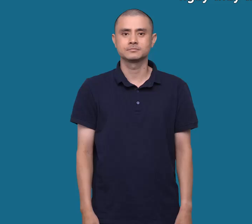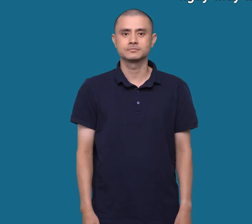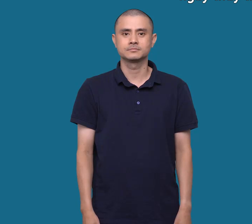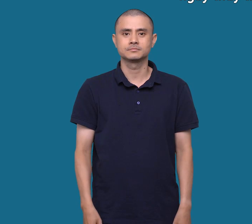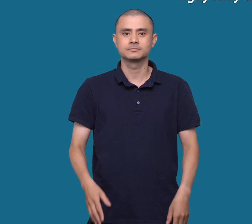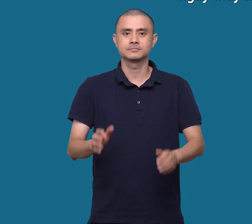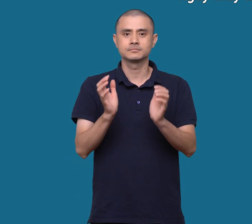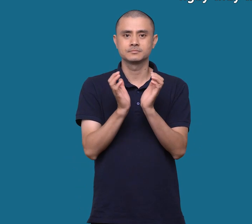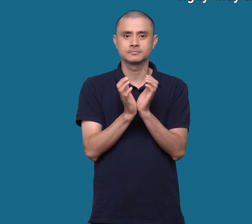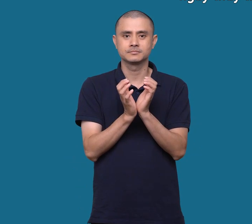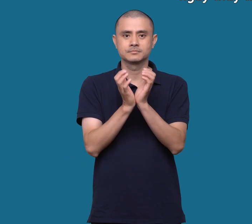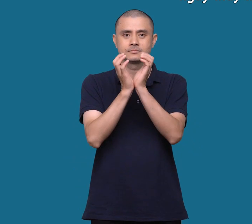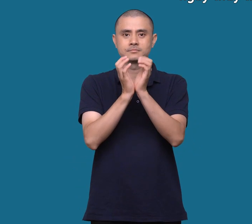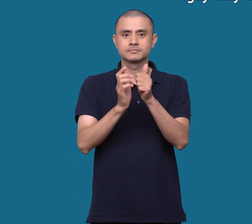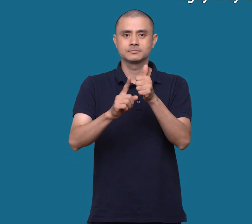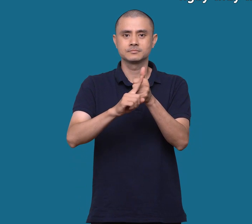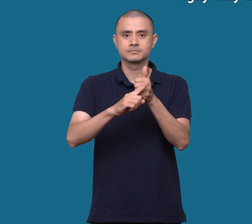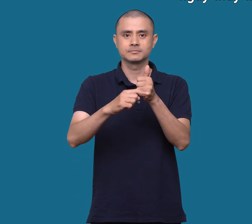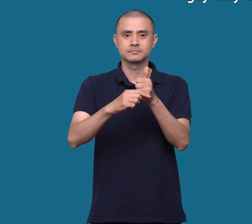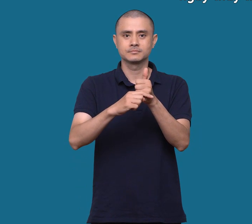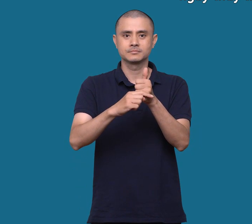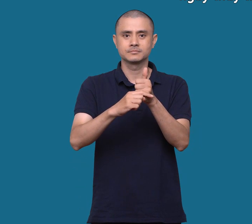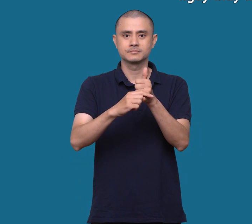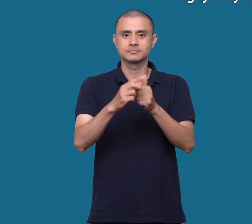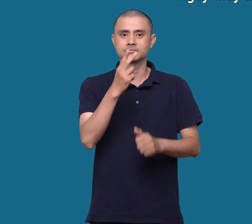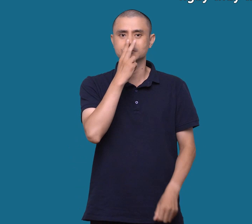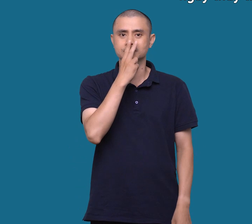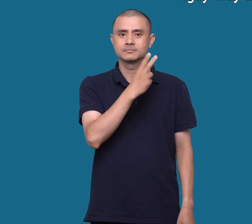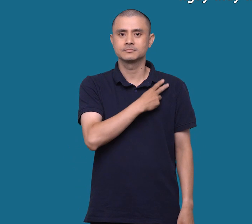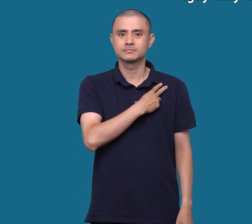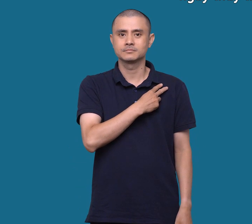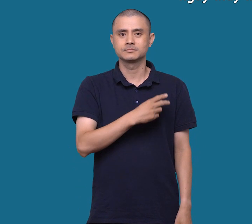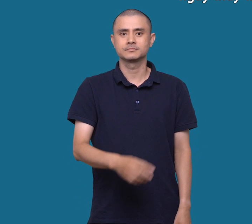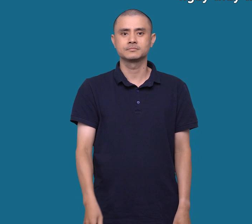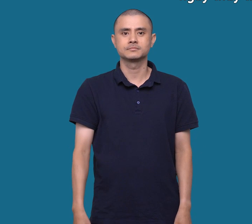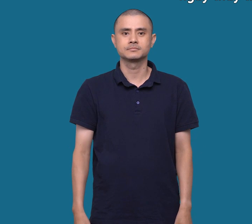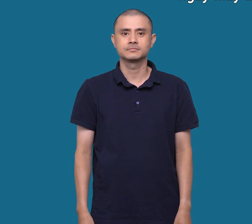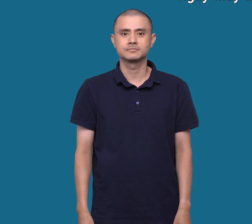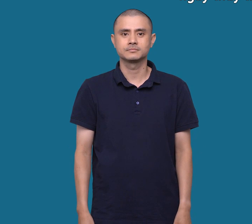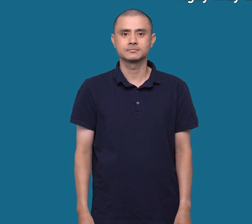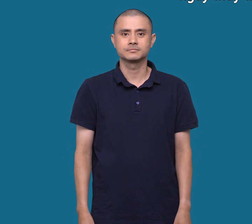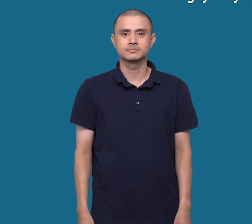ngày thầy thuốc Việt Nam